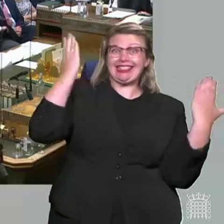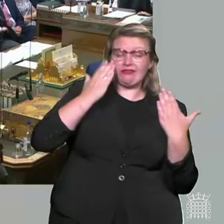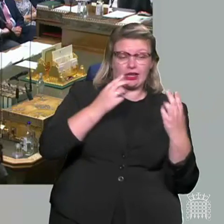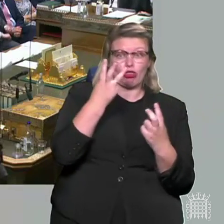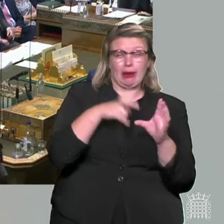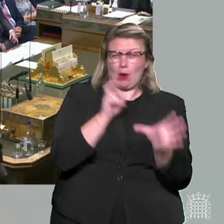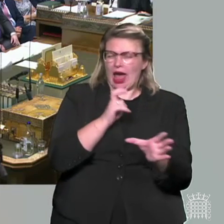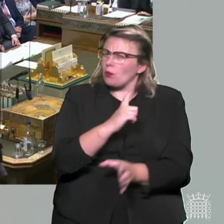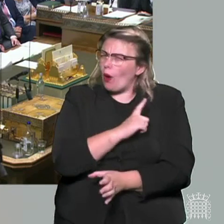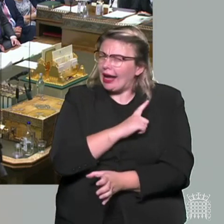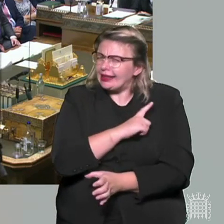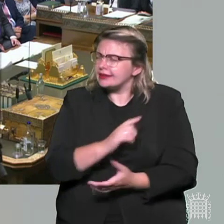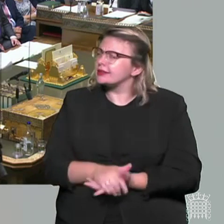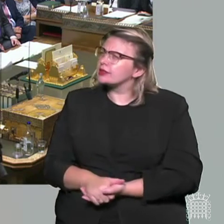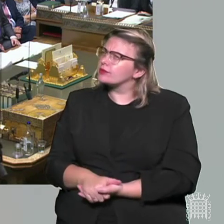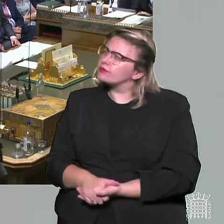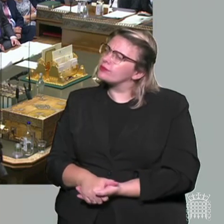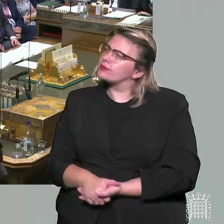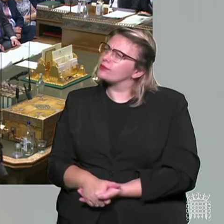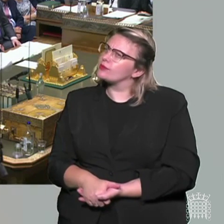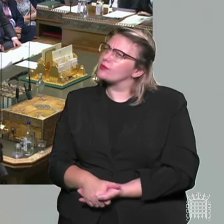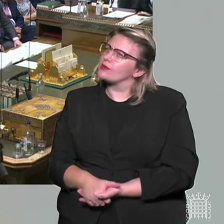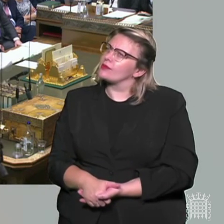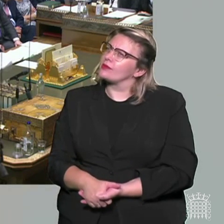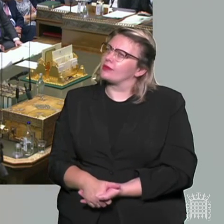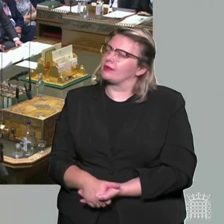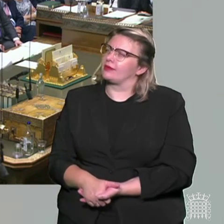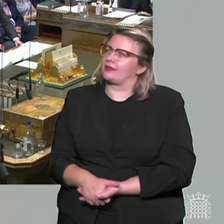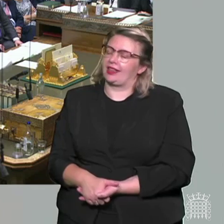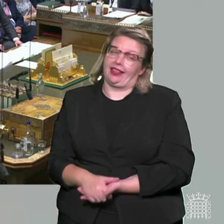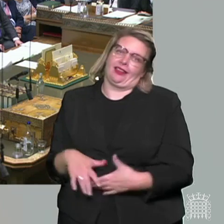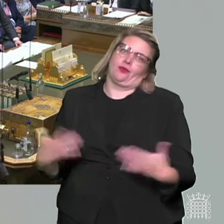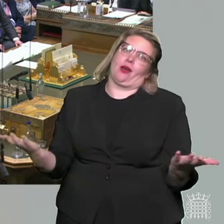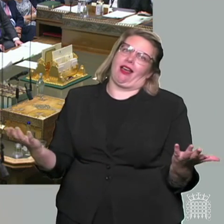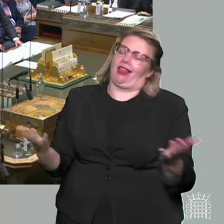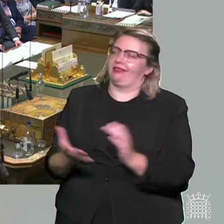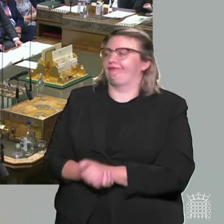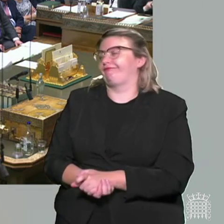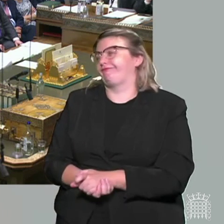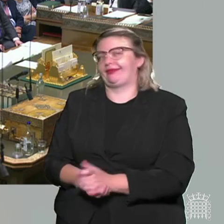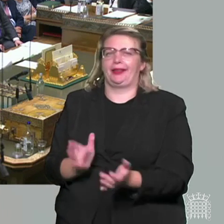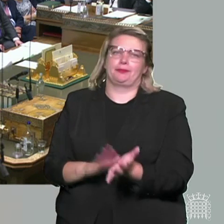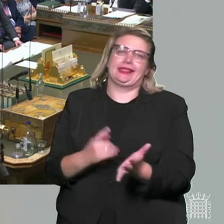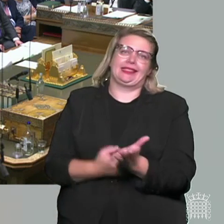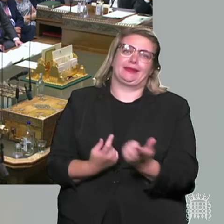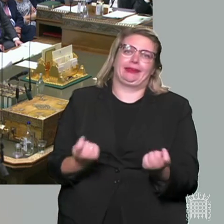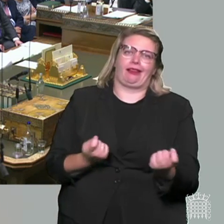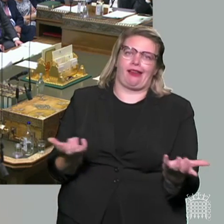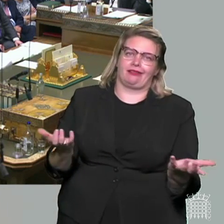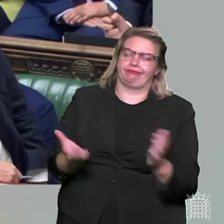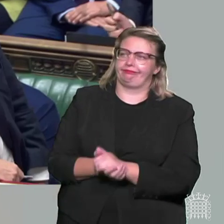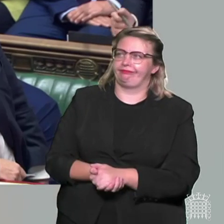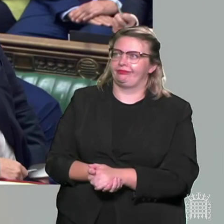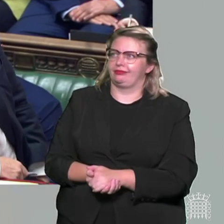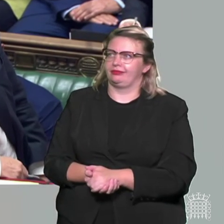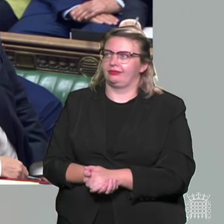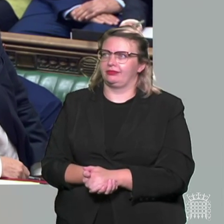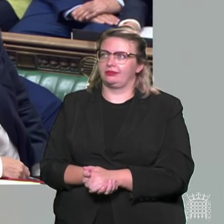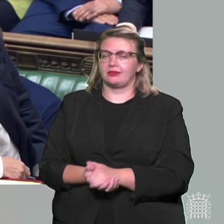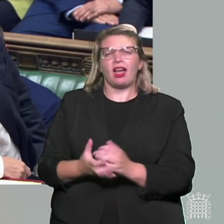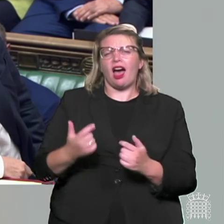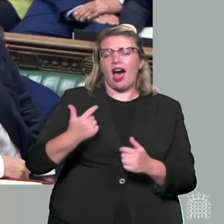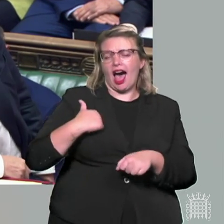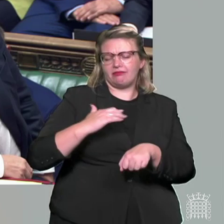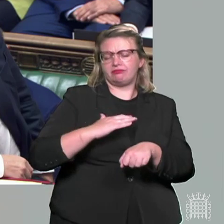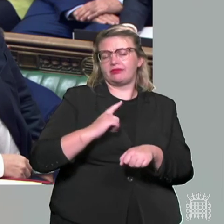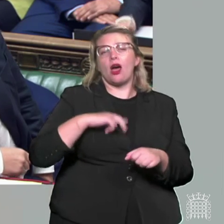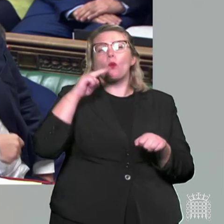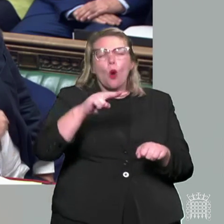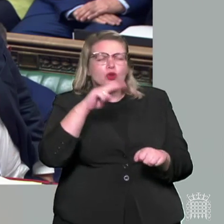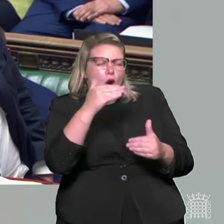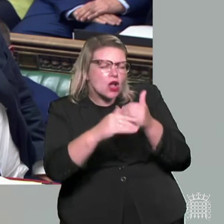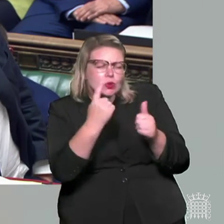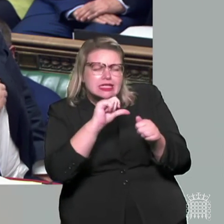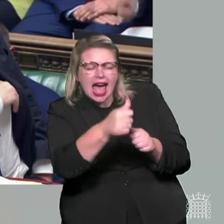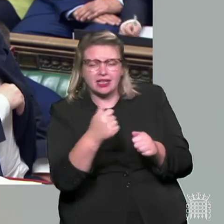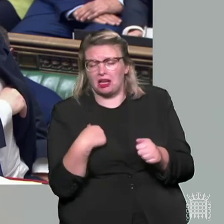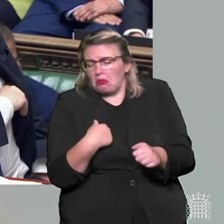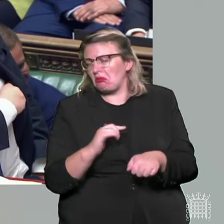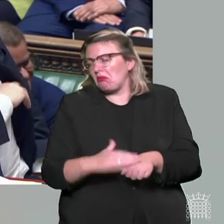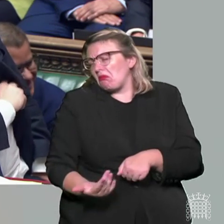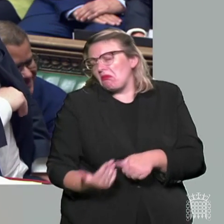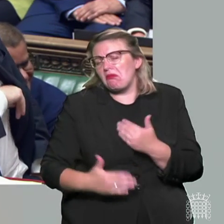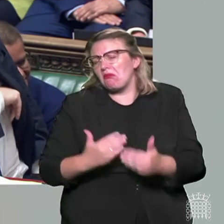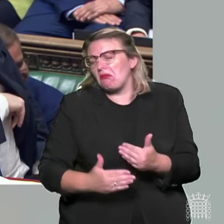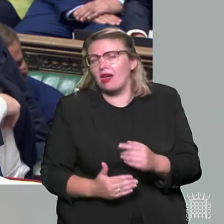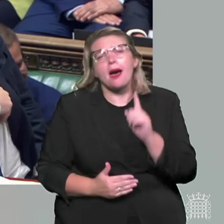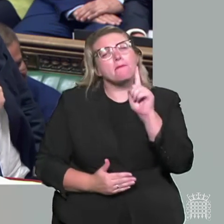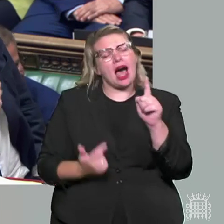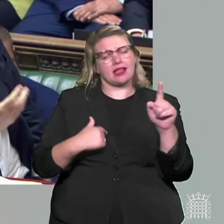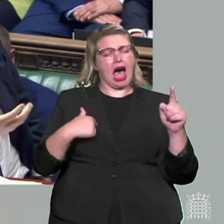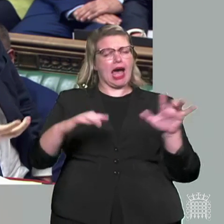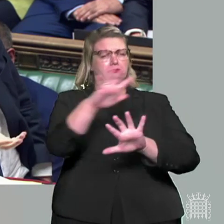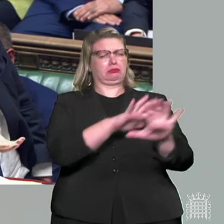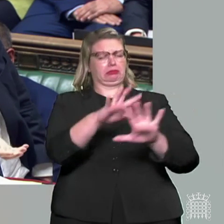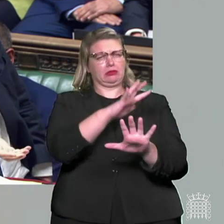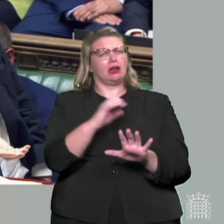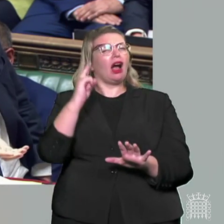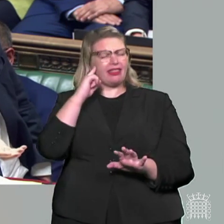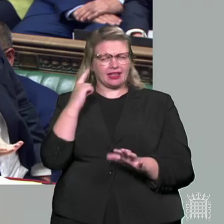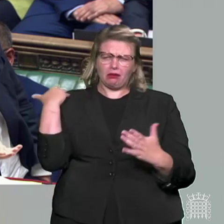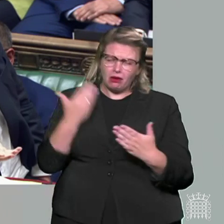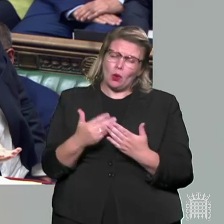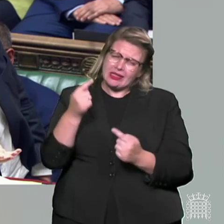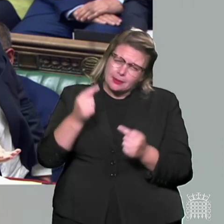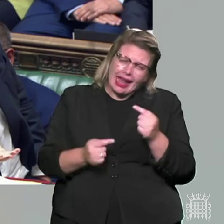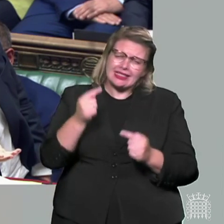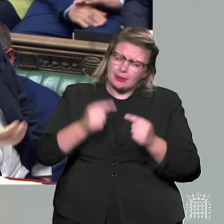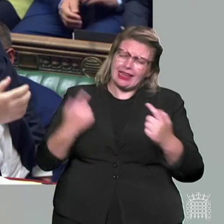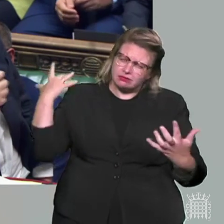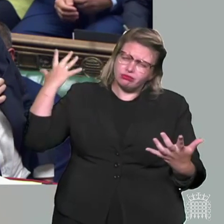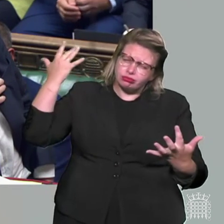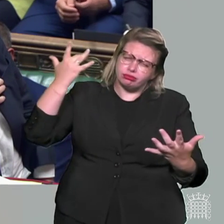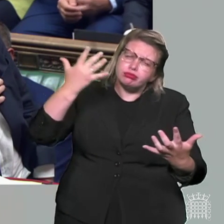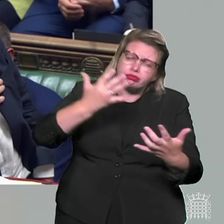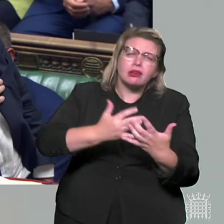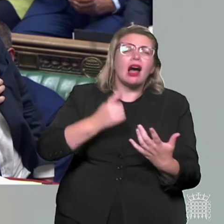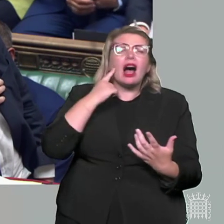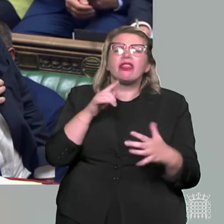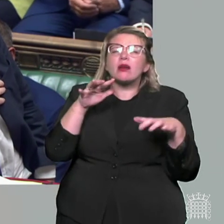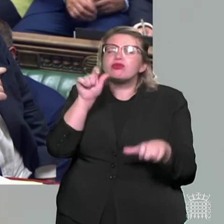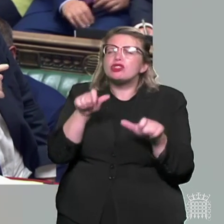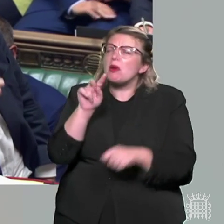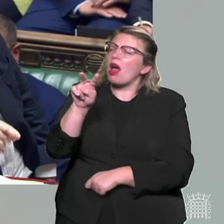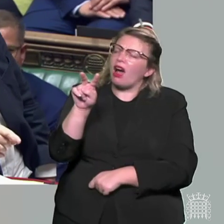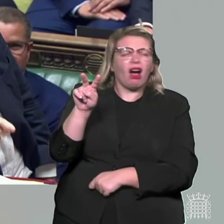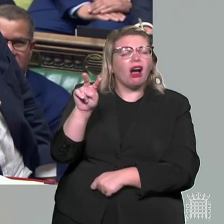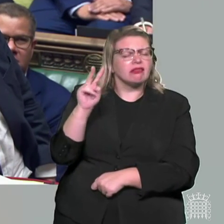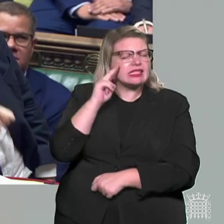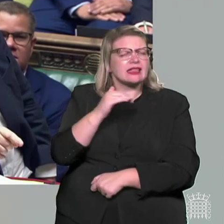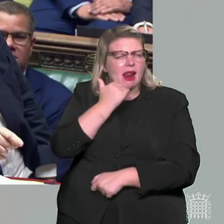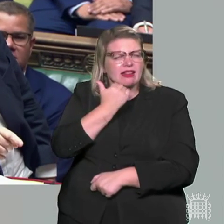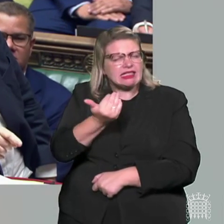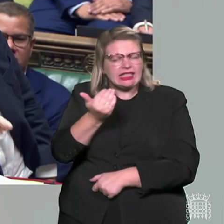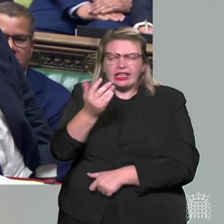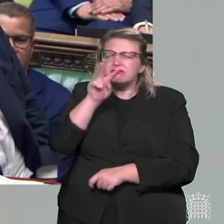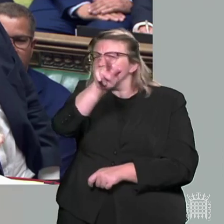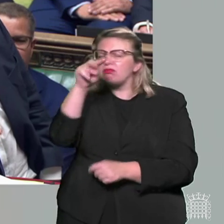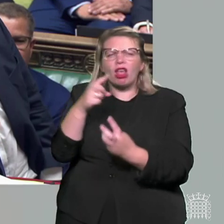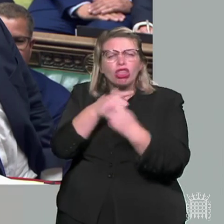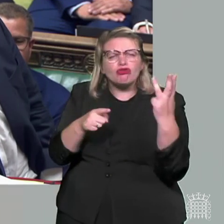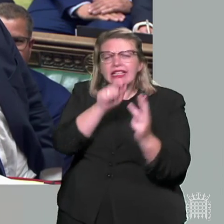I am not following this thing particularly closely, but my impression is that there has been quite a lot of debate already, and I think the public have ample opportunity